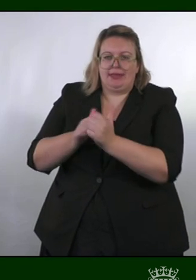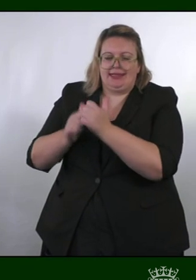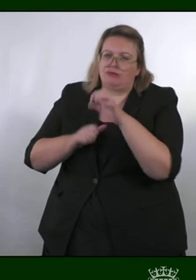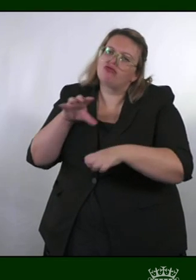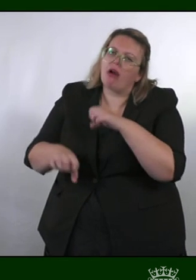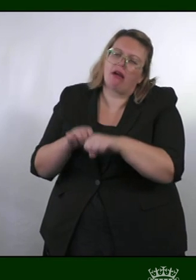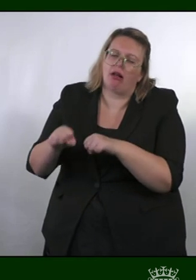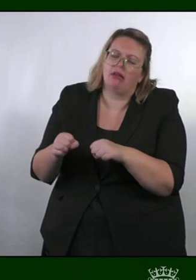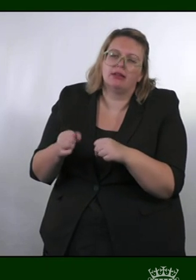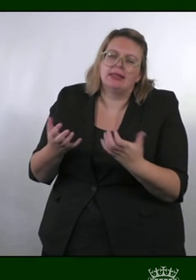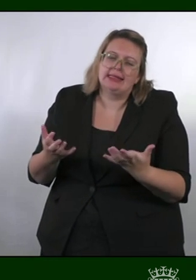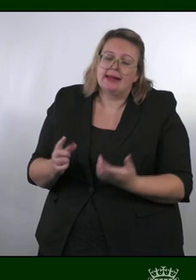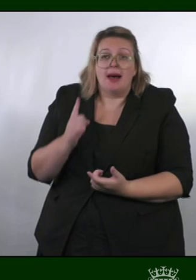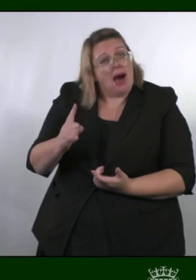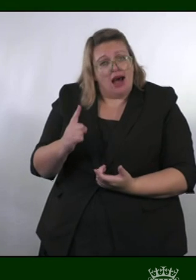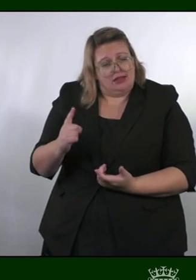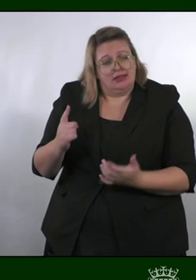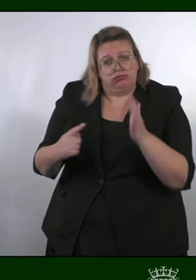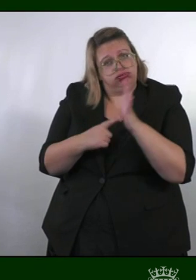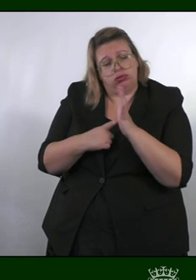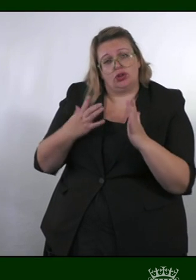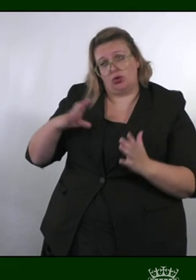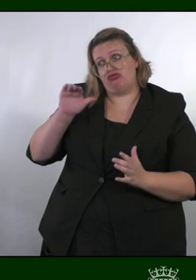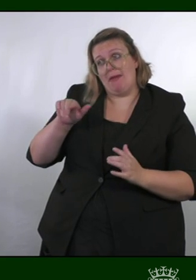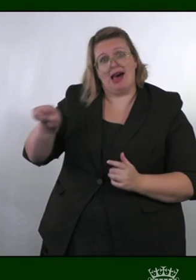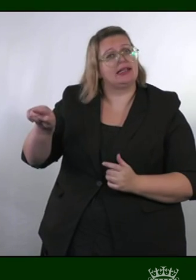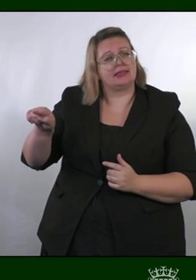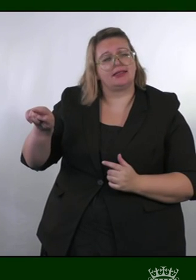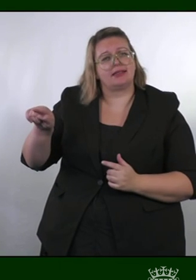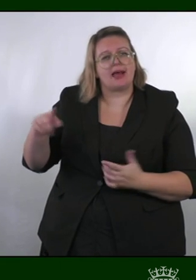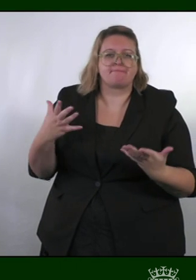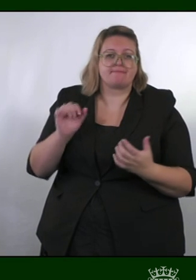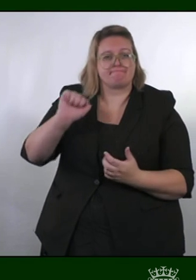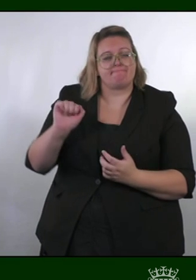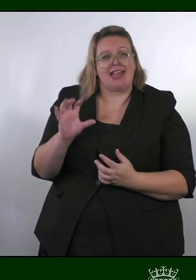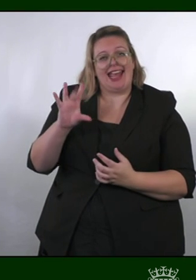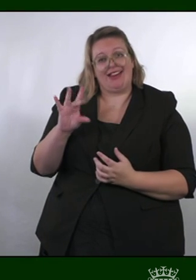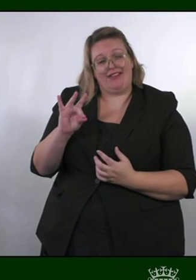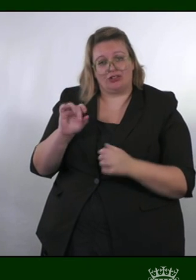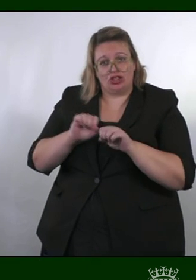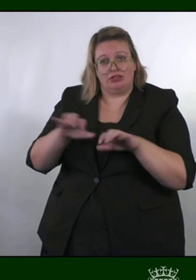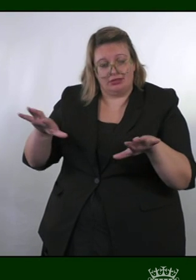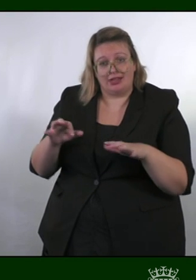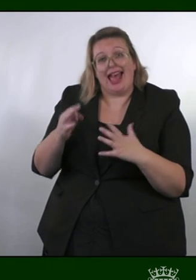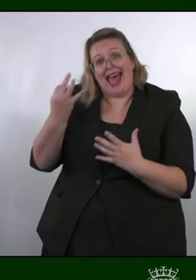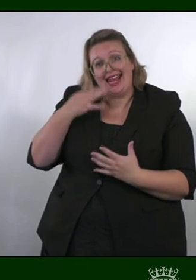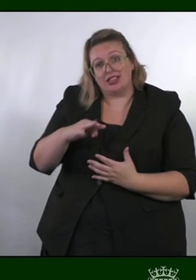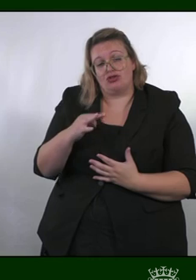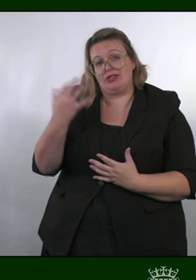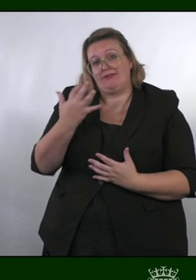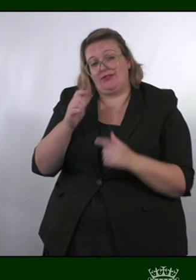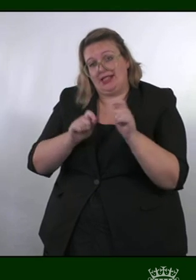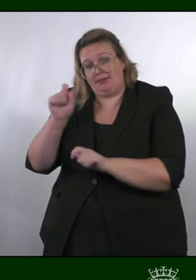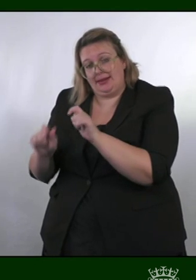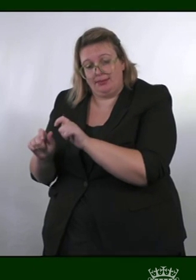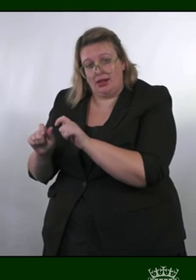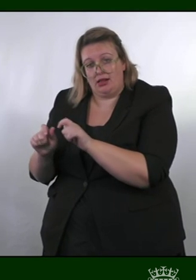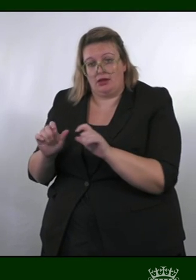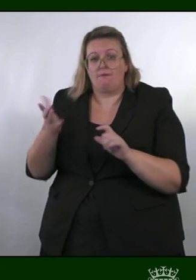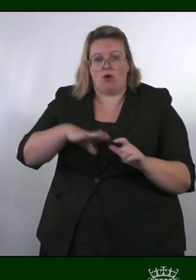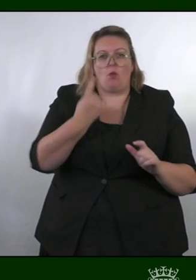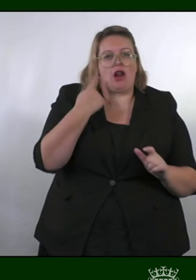Here in the UK, we recorded 21,331 positive cases yesterday—one of the highest recorded daily figures.